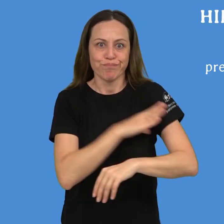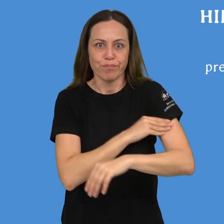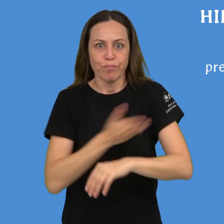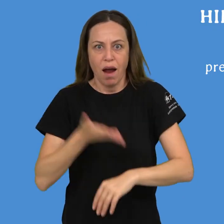tensión